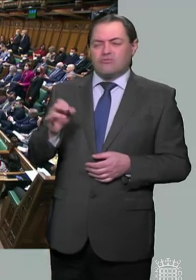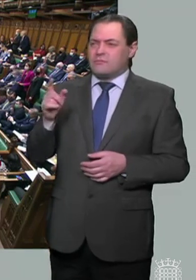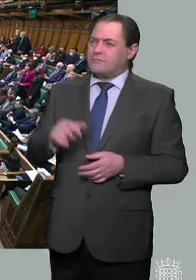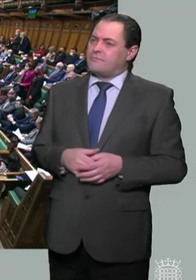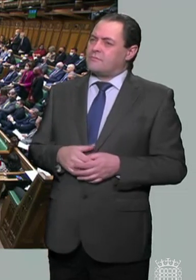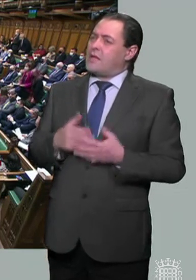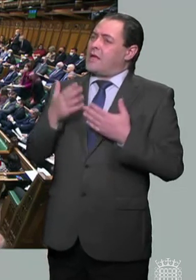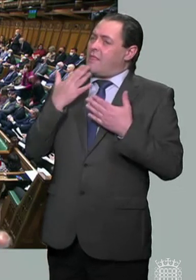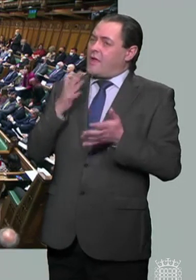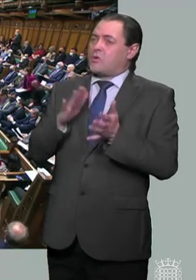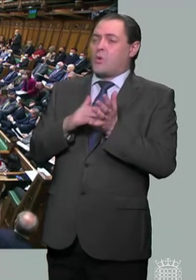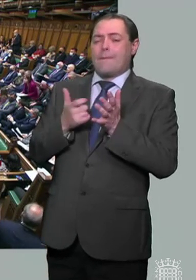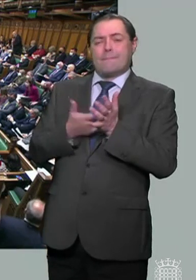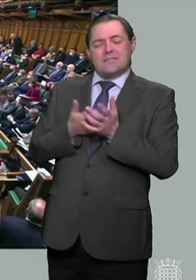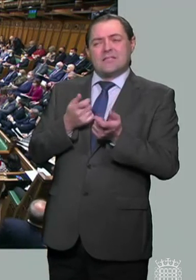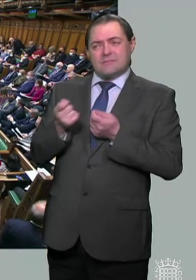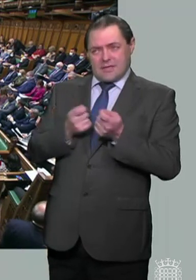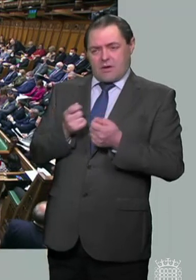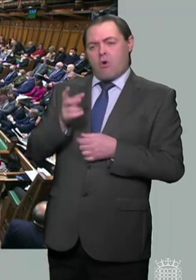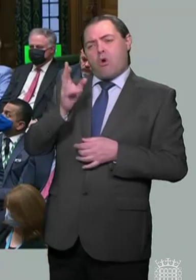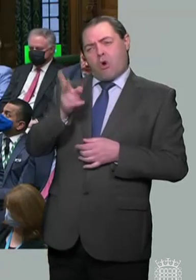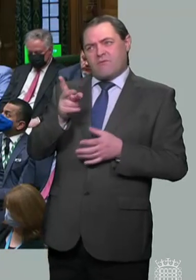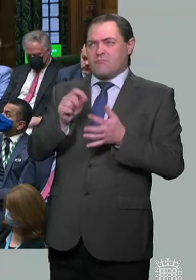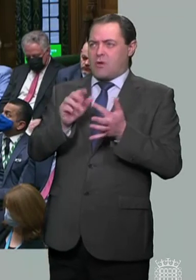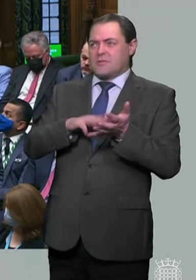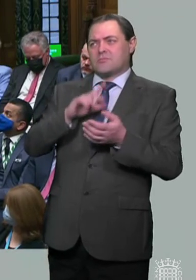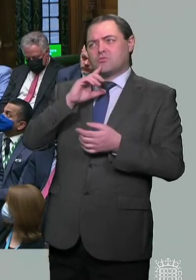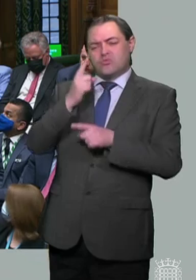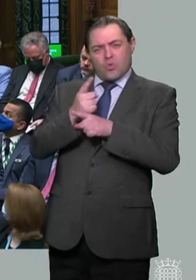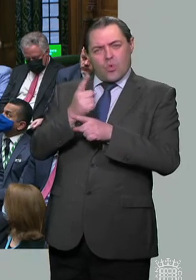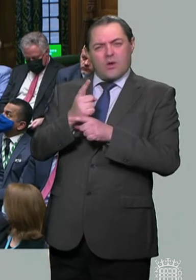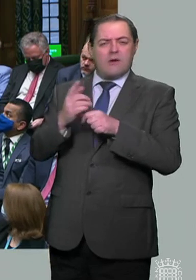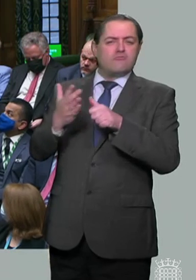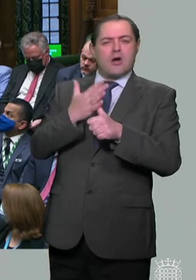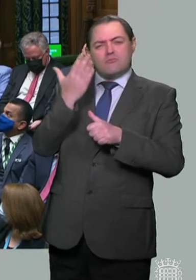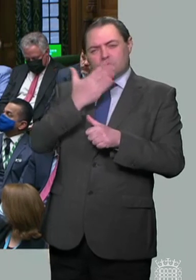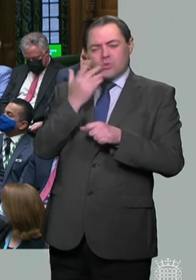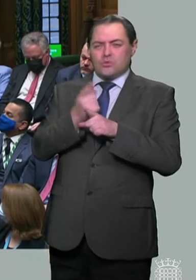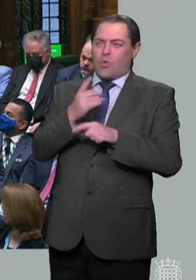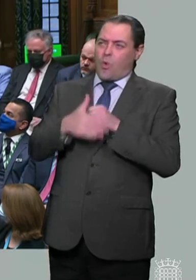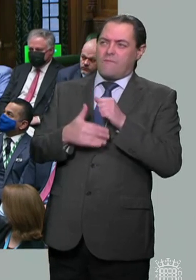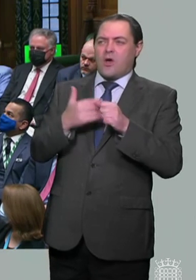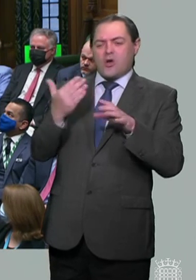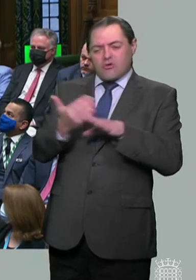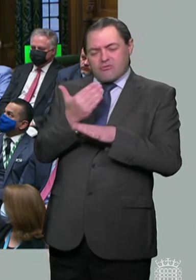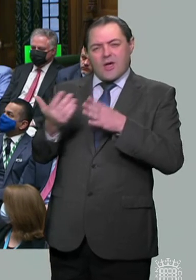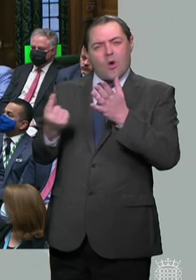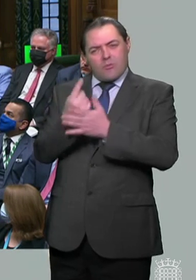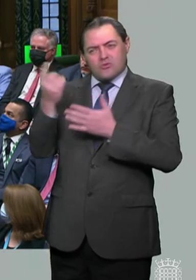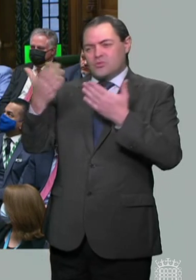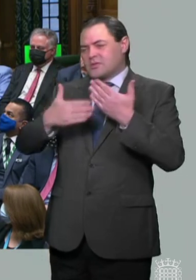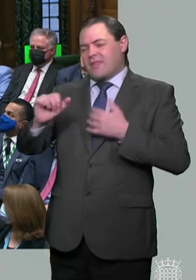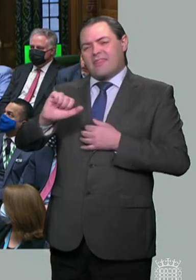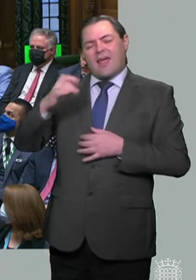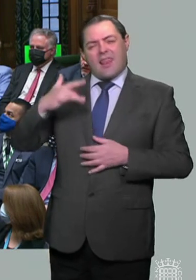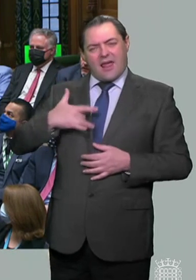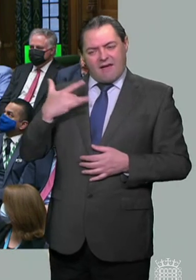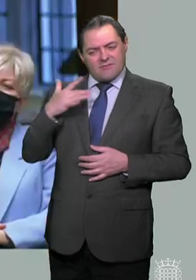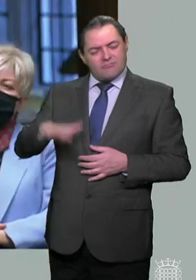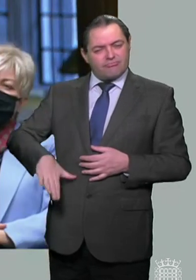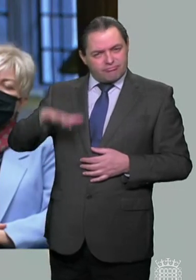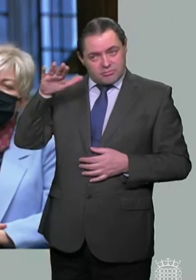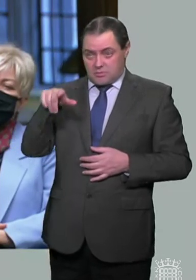On many occasions, the Prime Minister has spoken to primary age children about careers and the opportunities ahead of them.